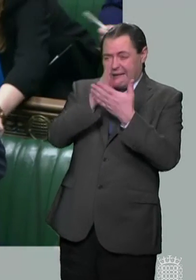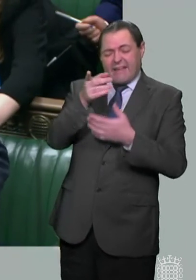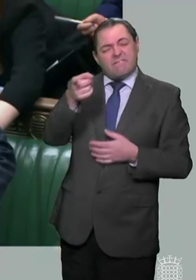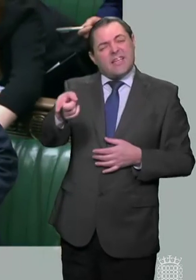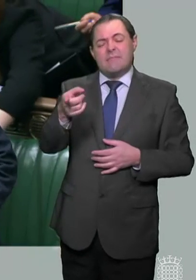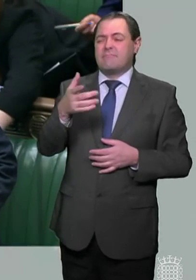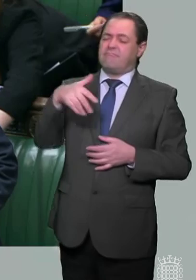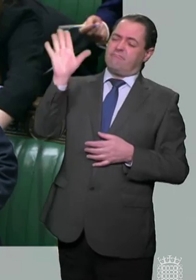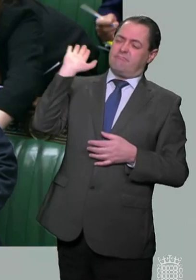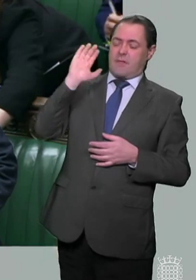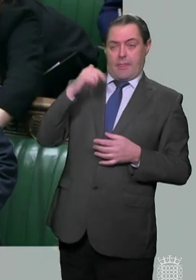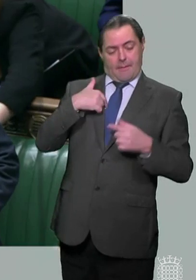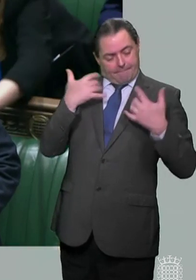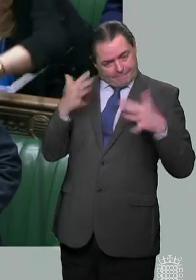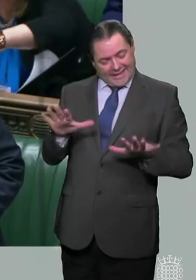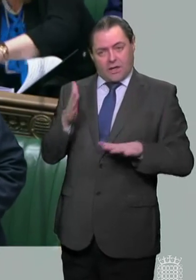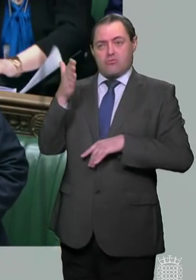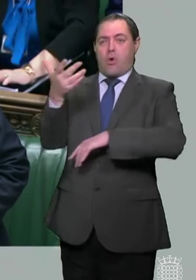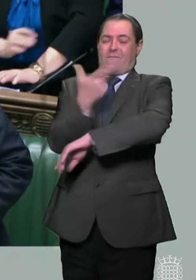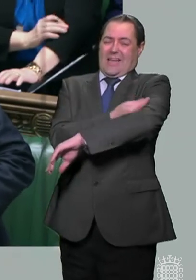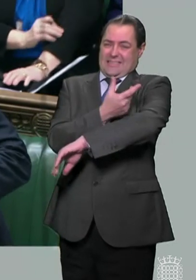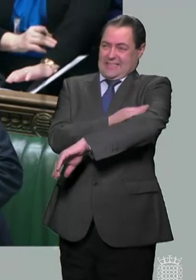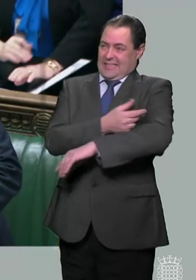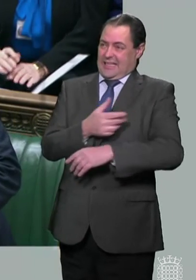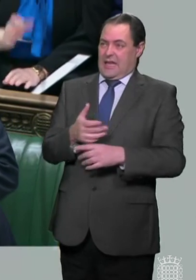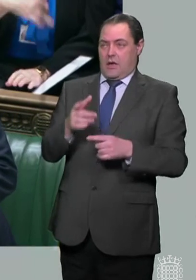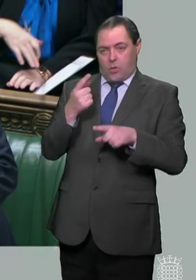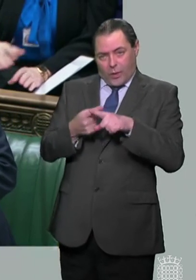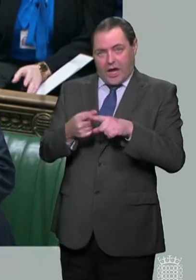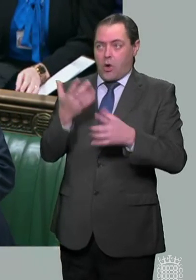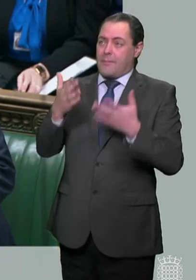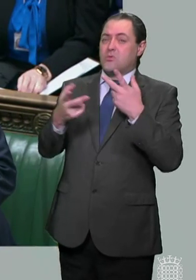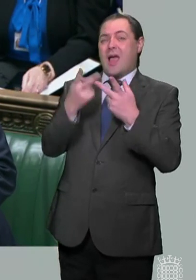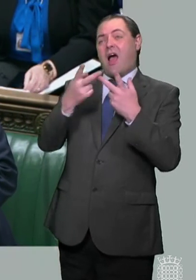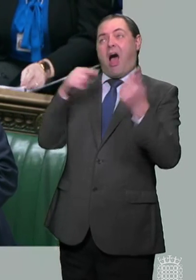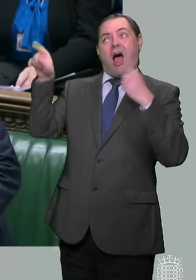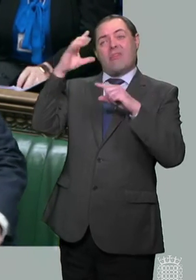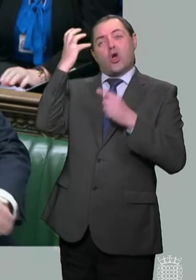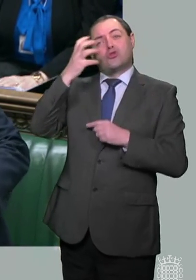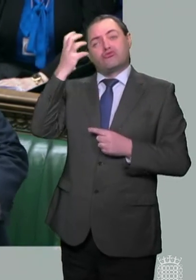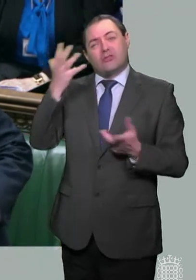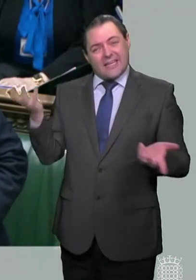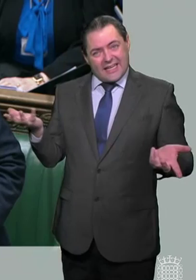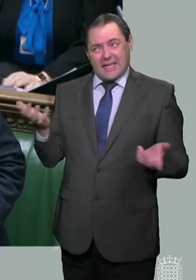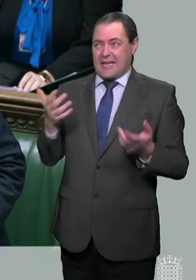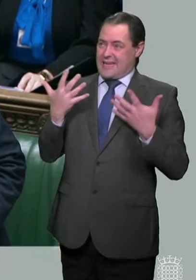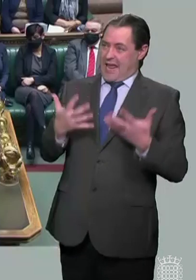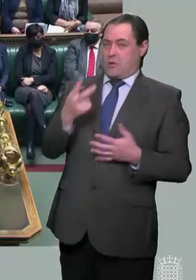In particular, they have come forward to get vaccinated faster than any other country in Europe.